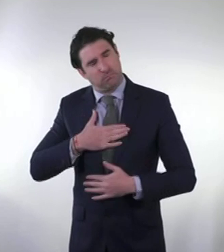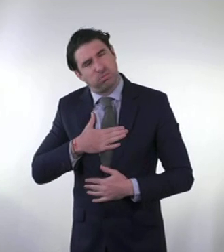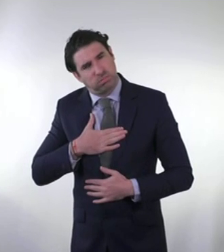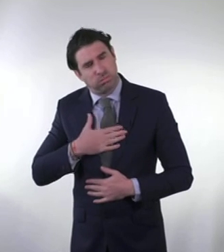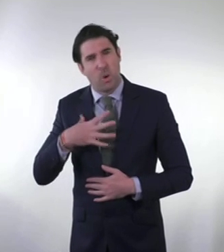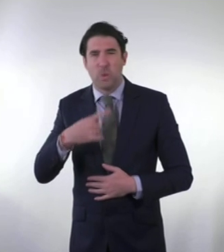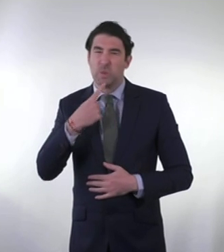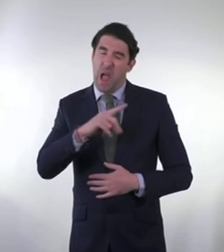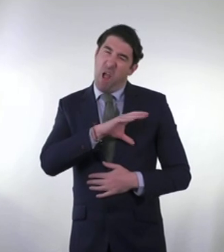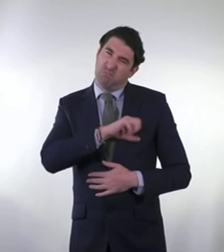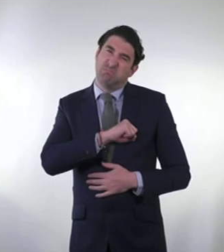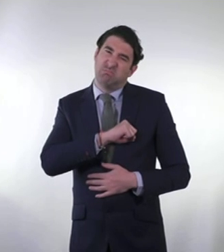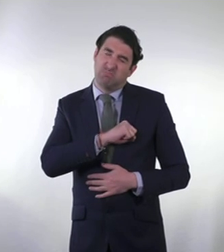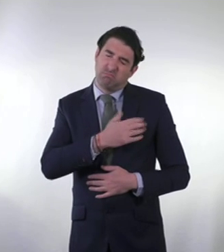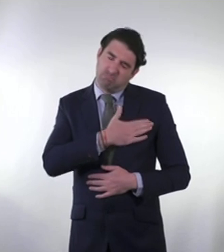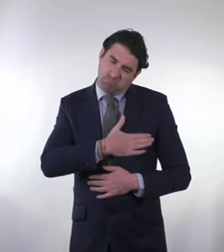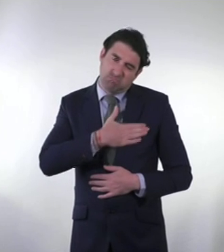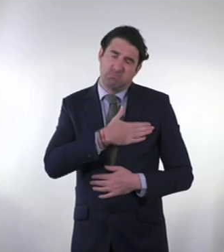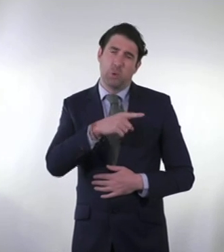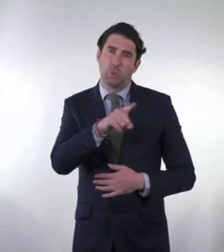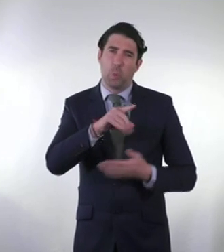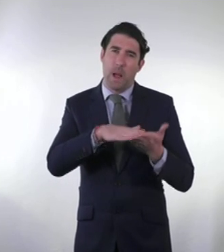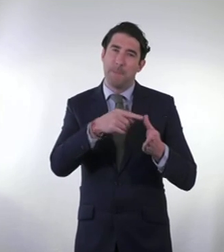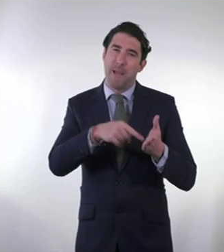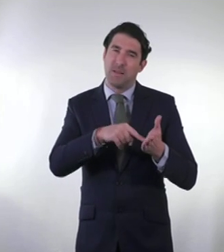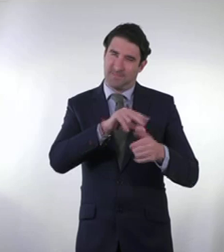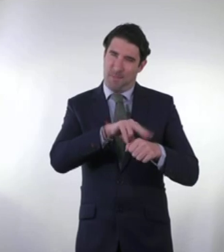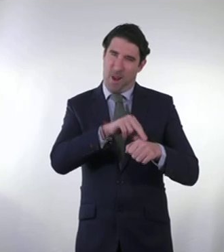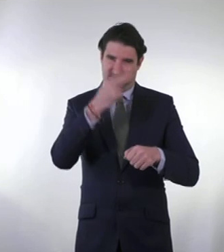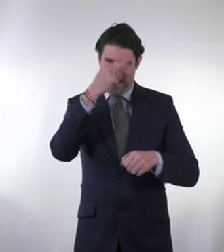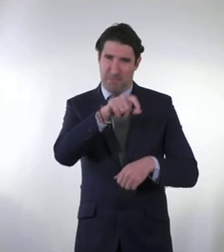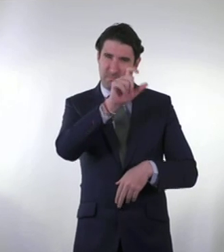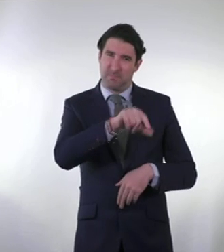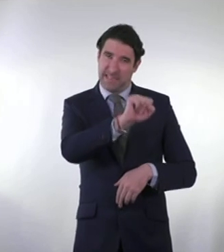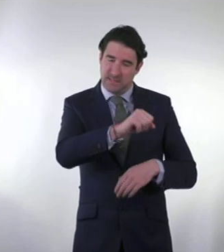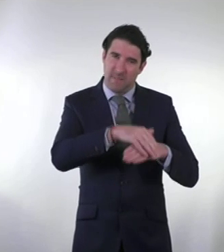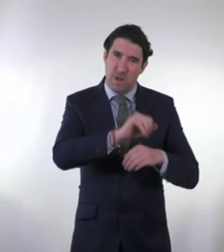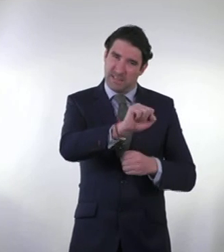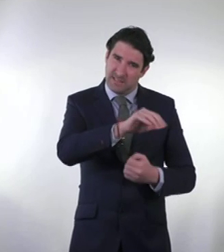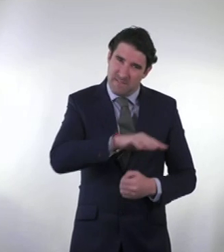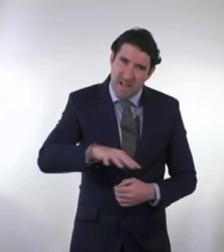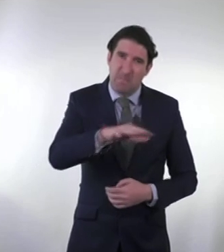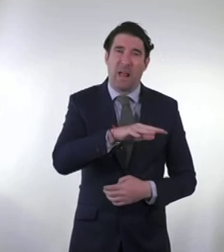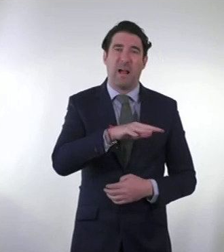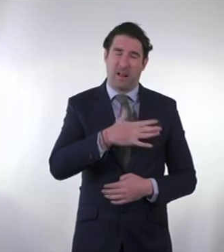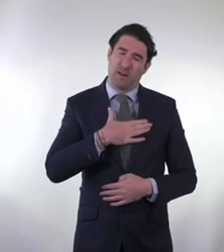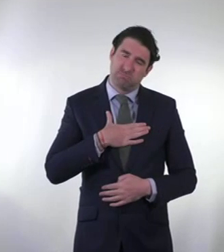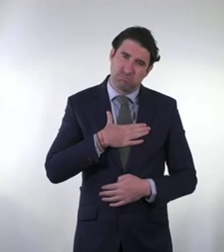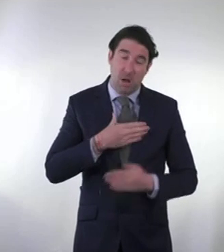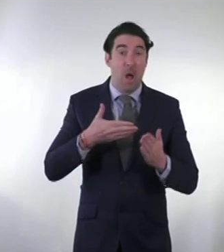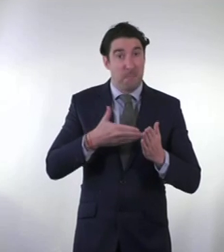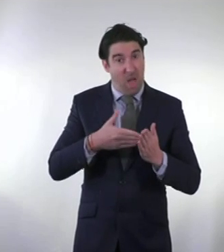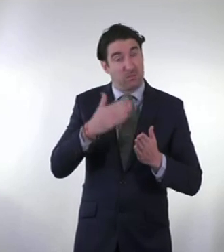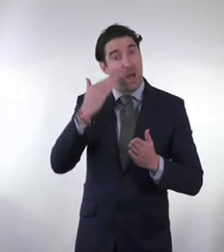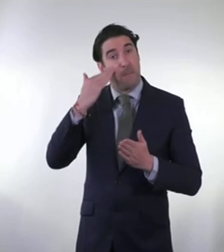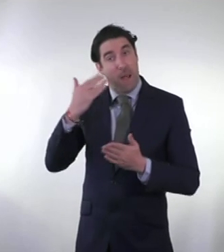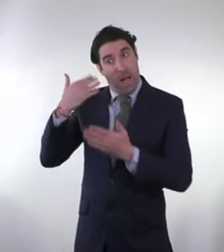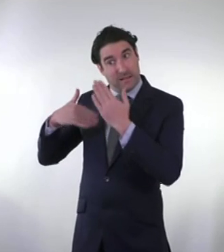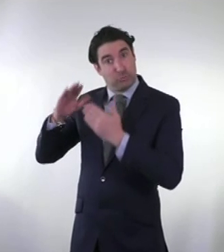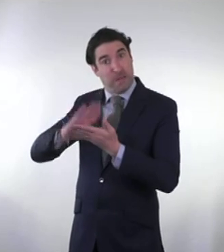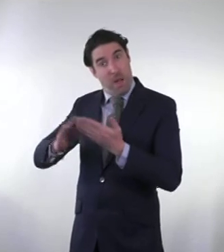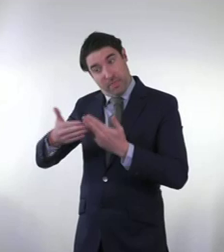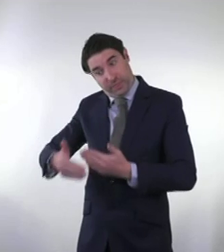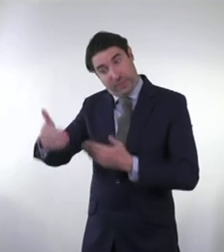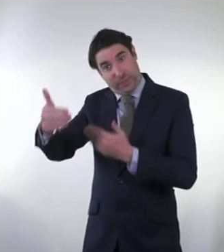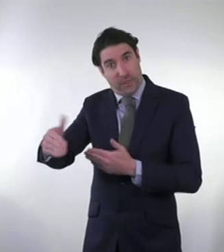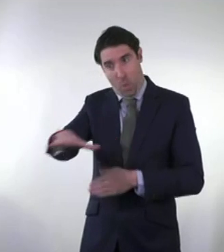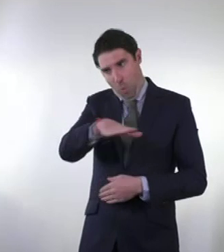I also associate myself with the Leader of the Opposition’s remarks on Black History Month and the responsibility we all have to eradicate inequality.